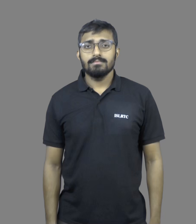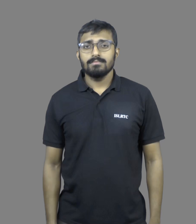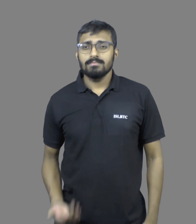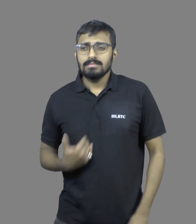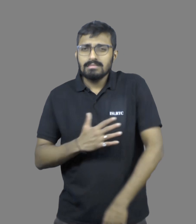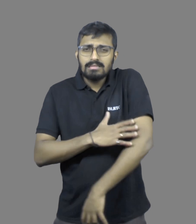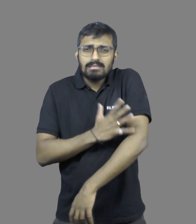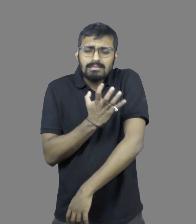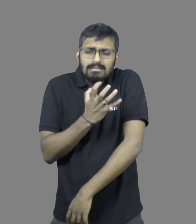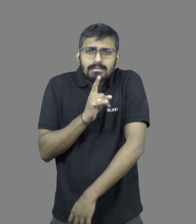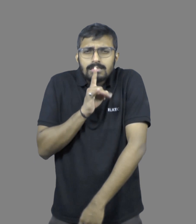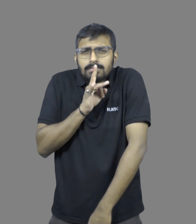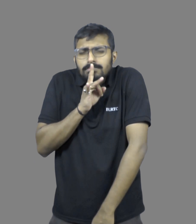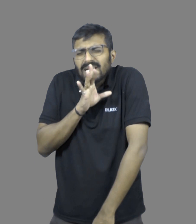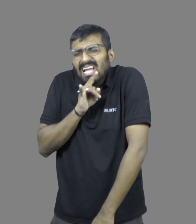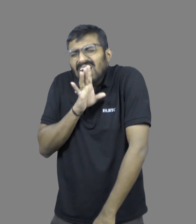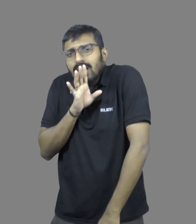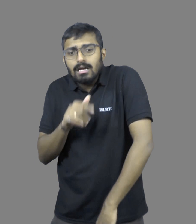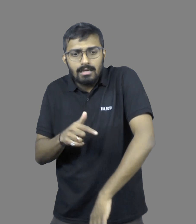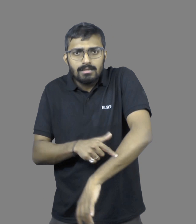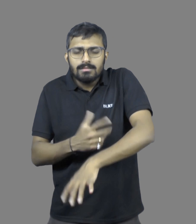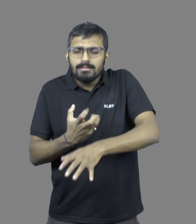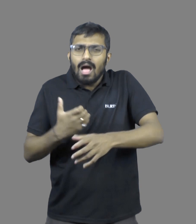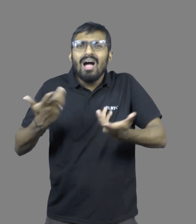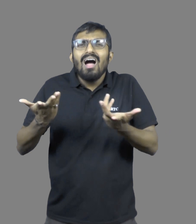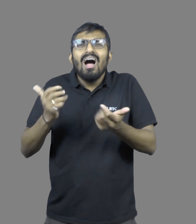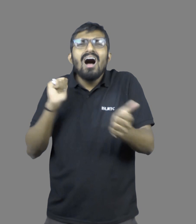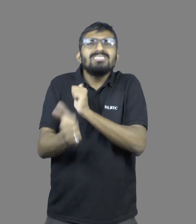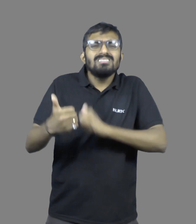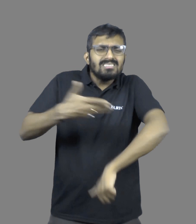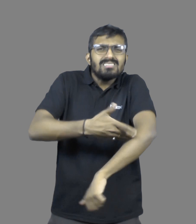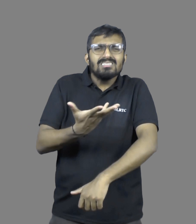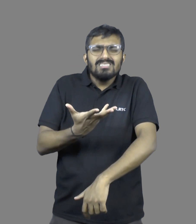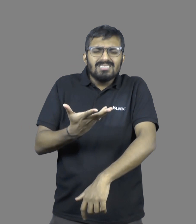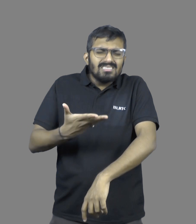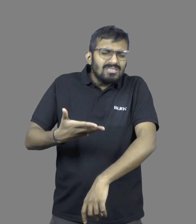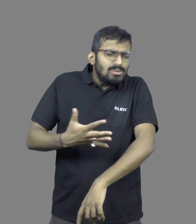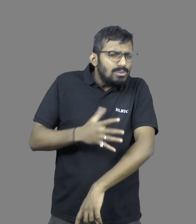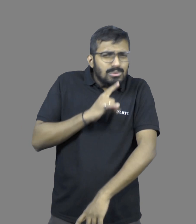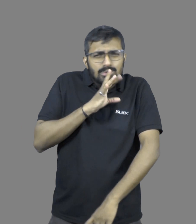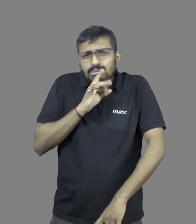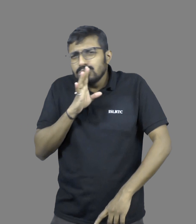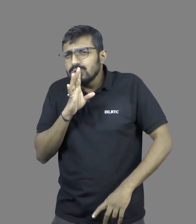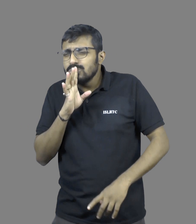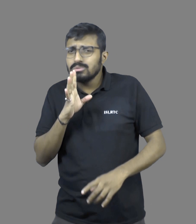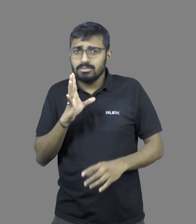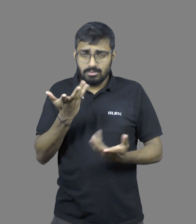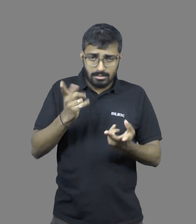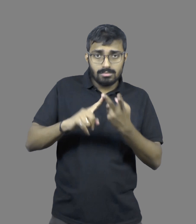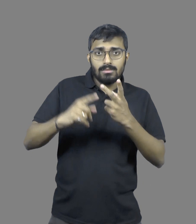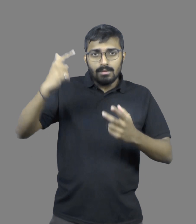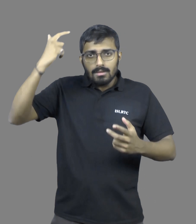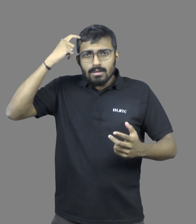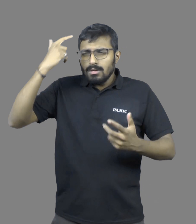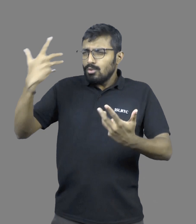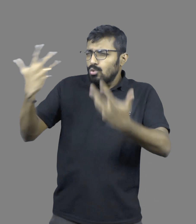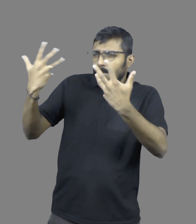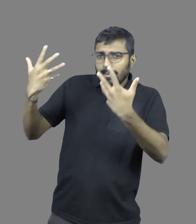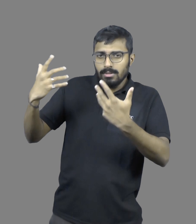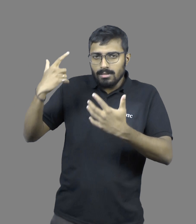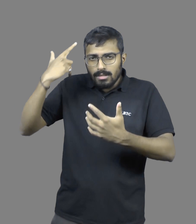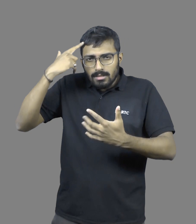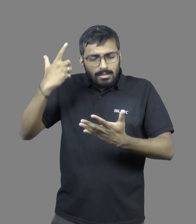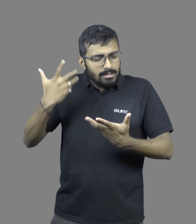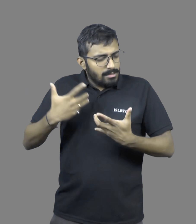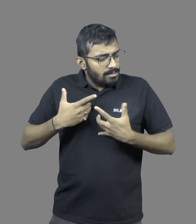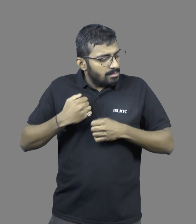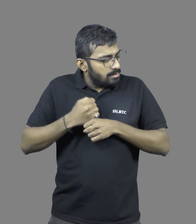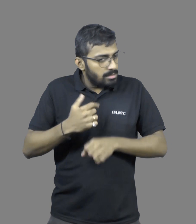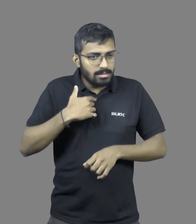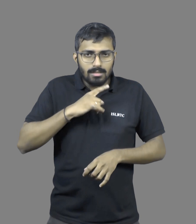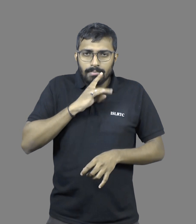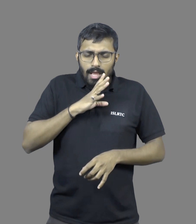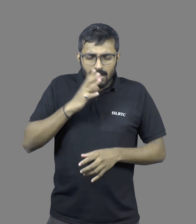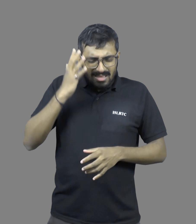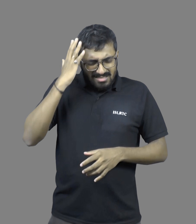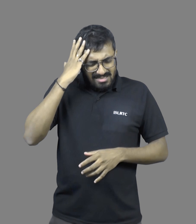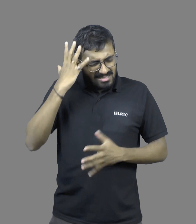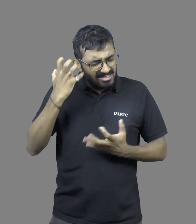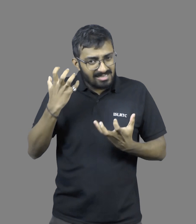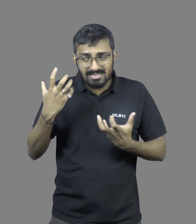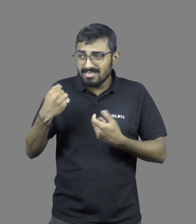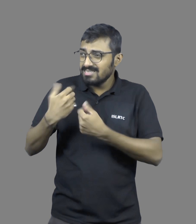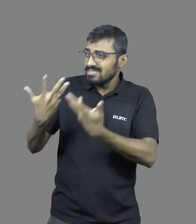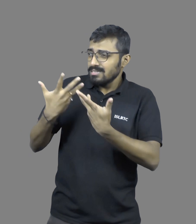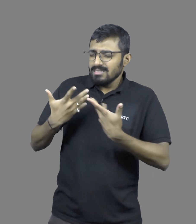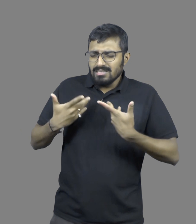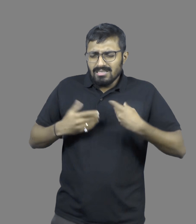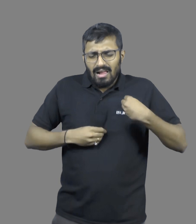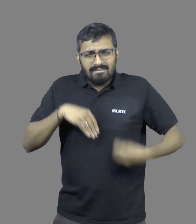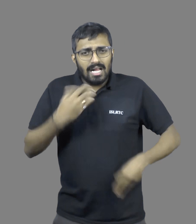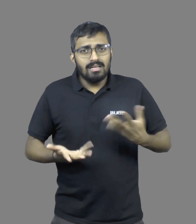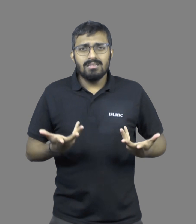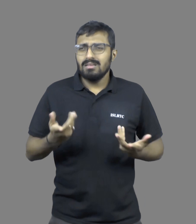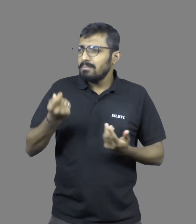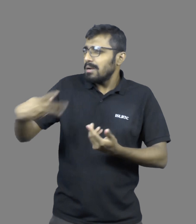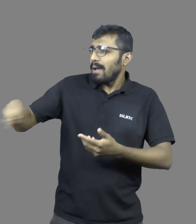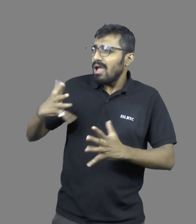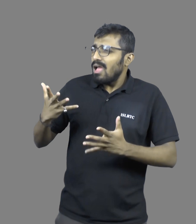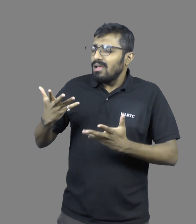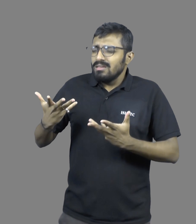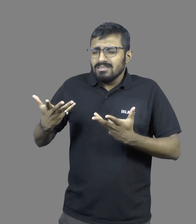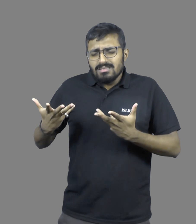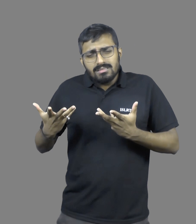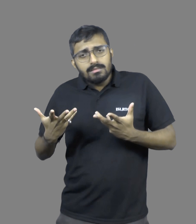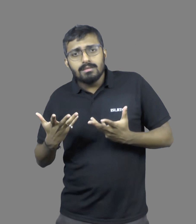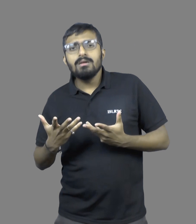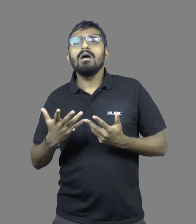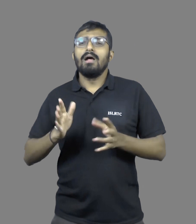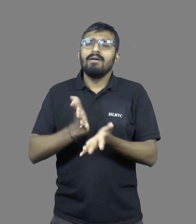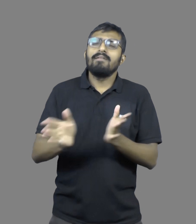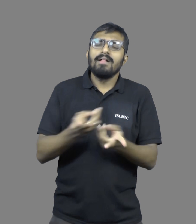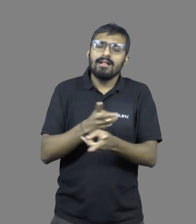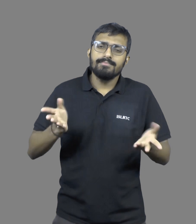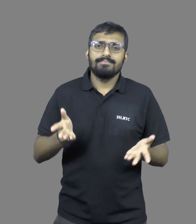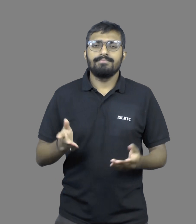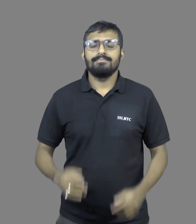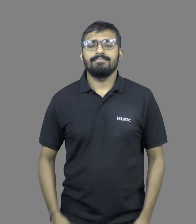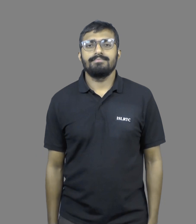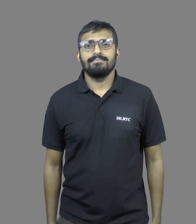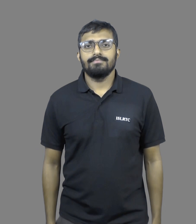Agony Suffering